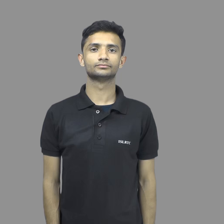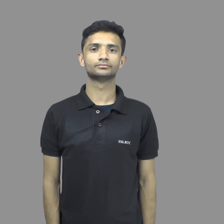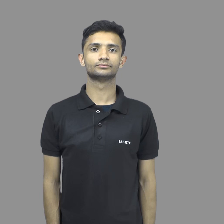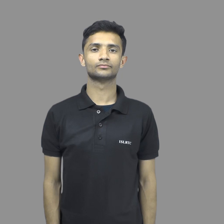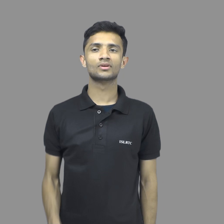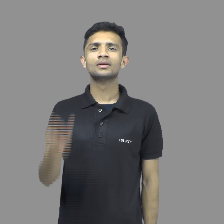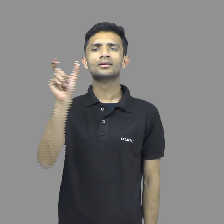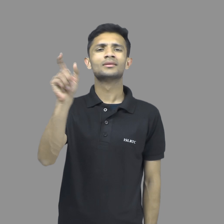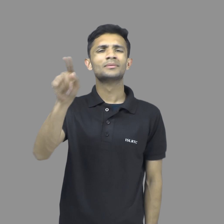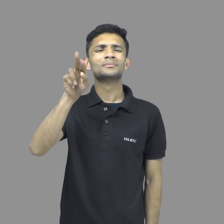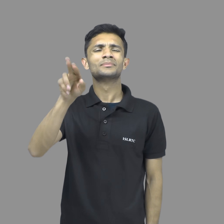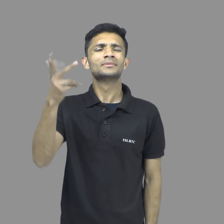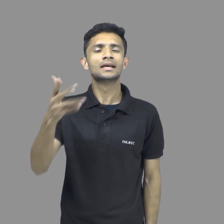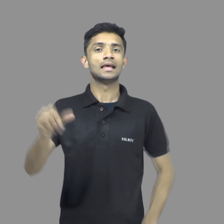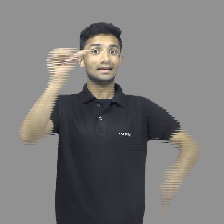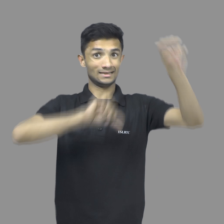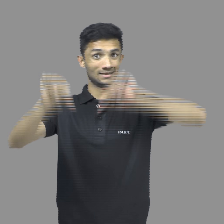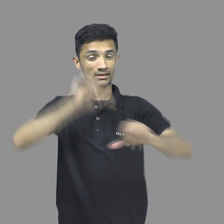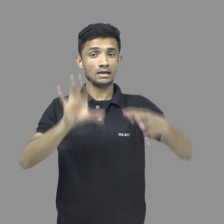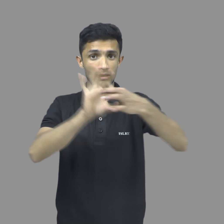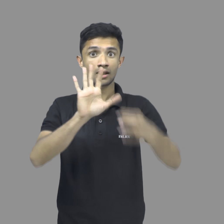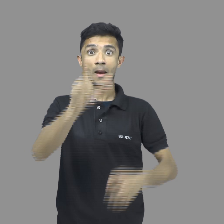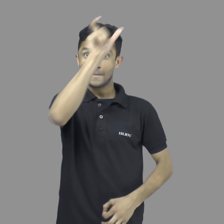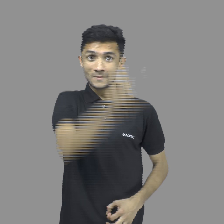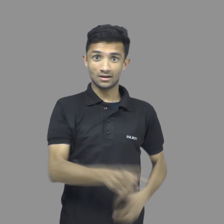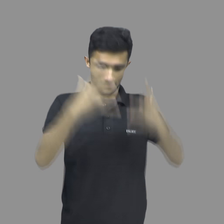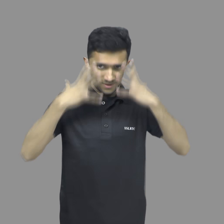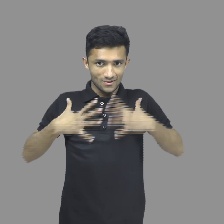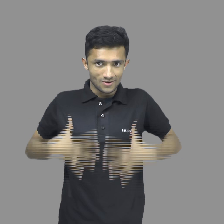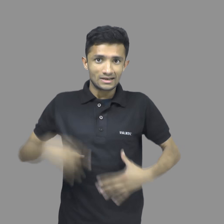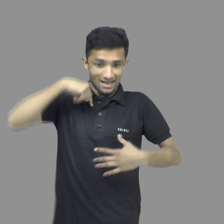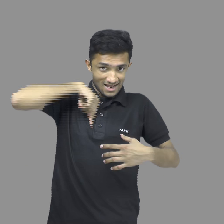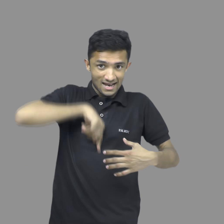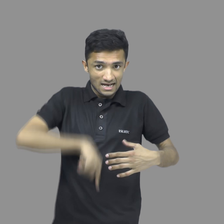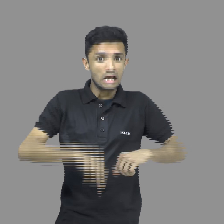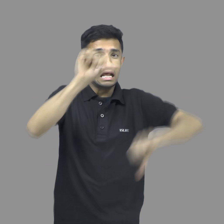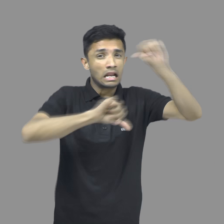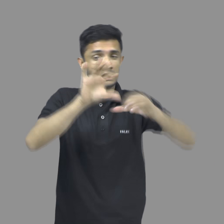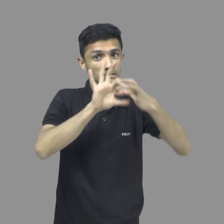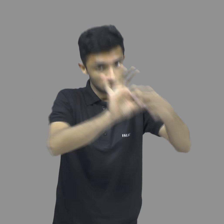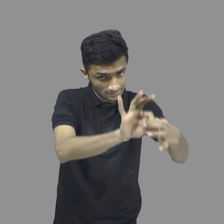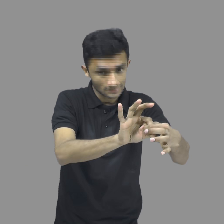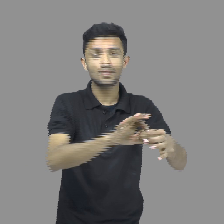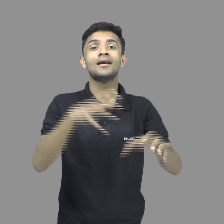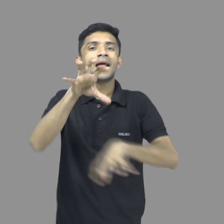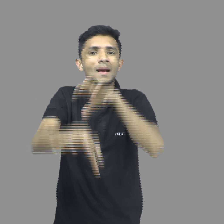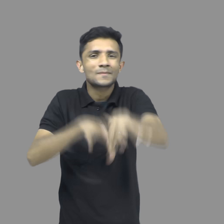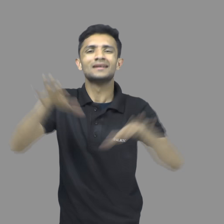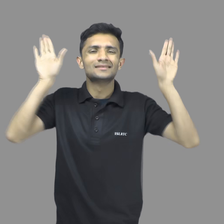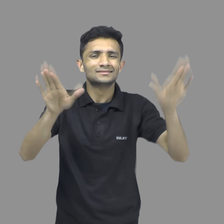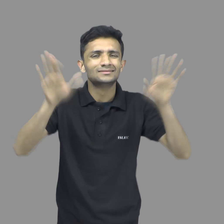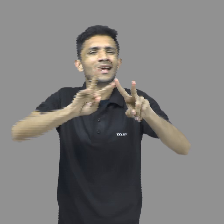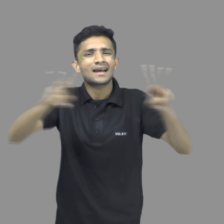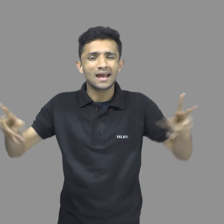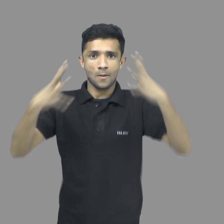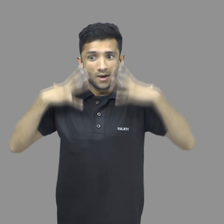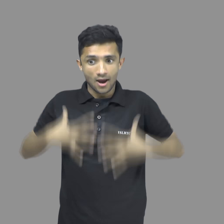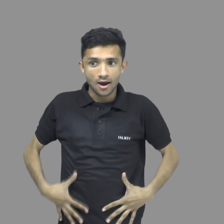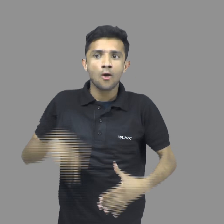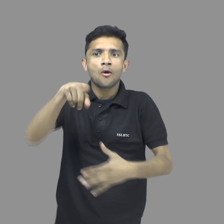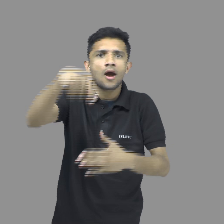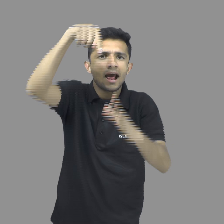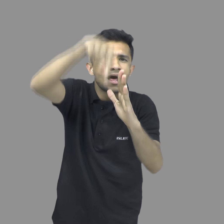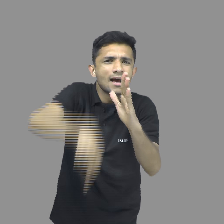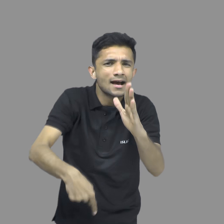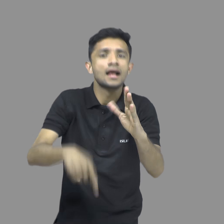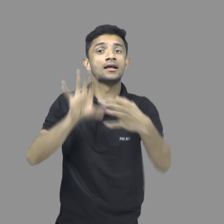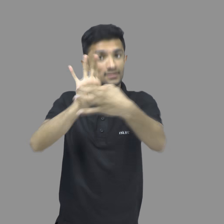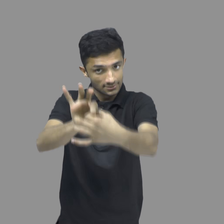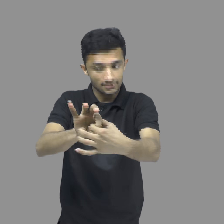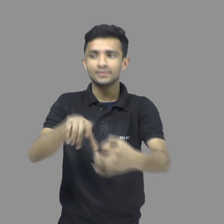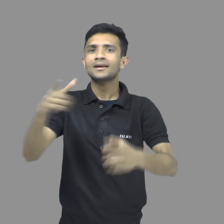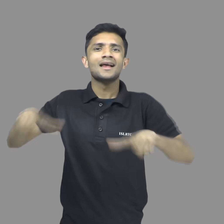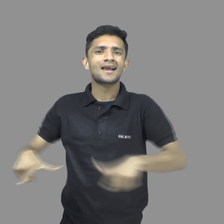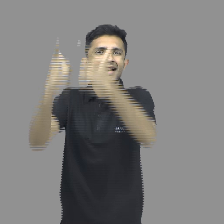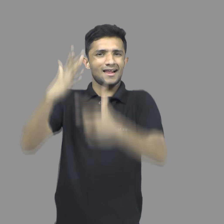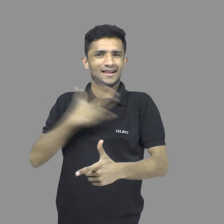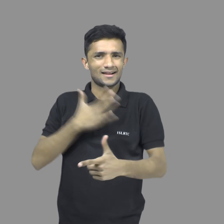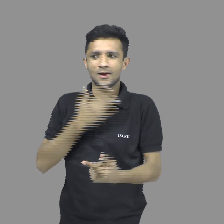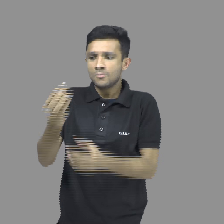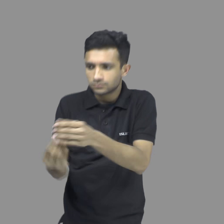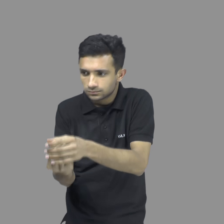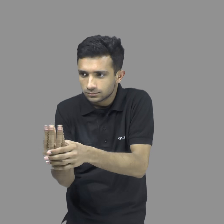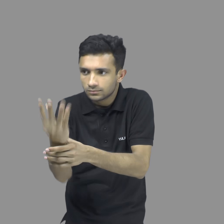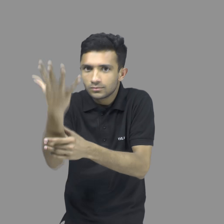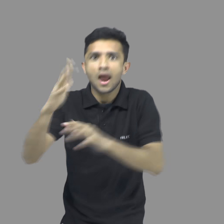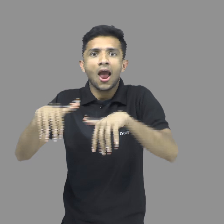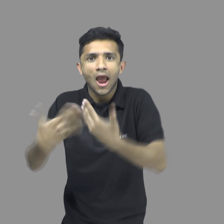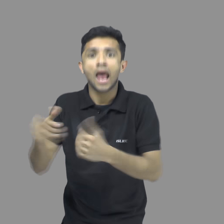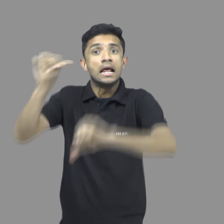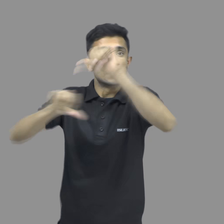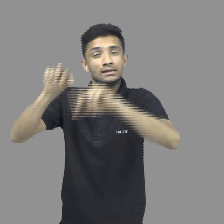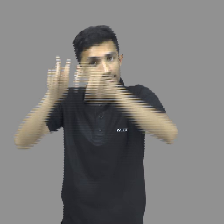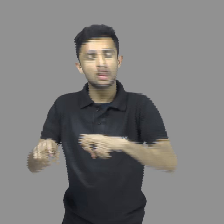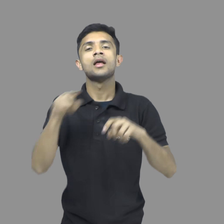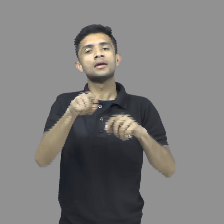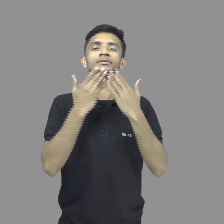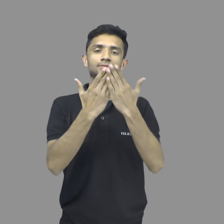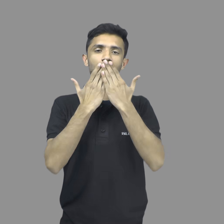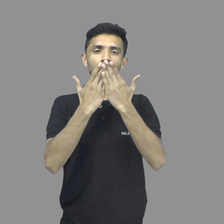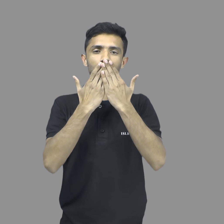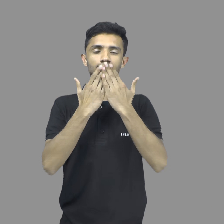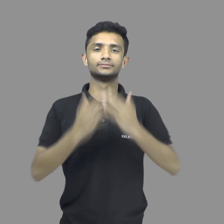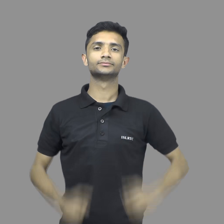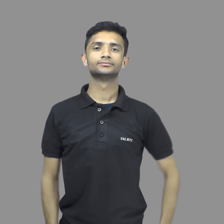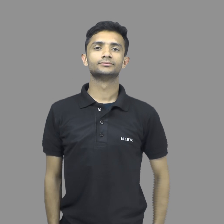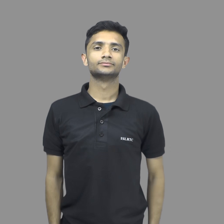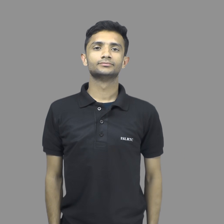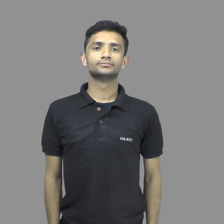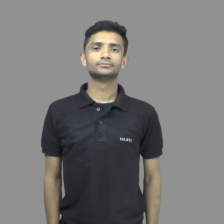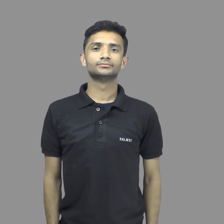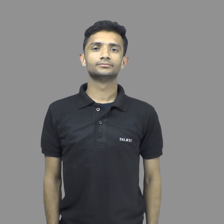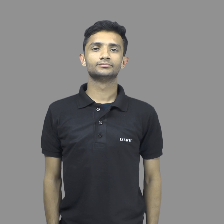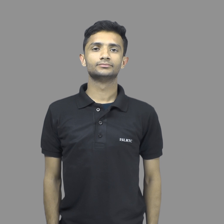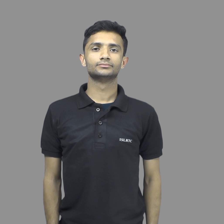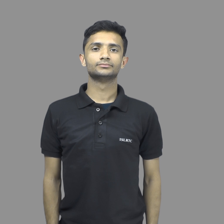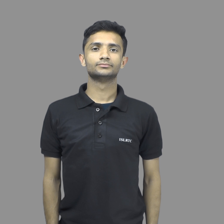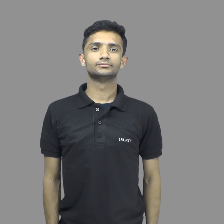Biology